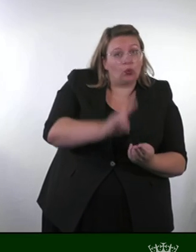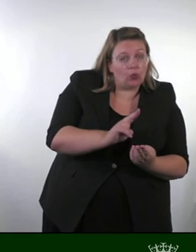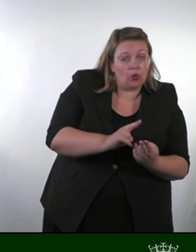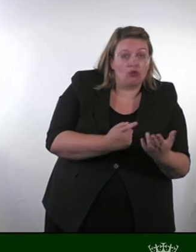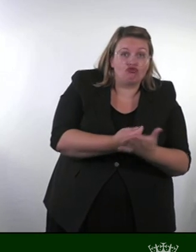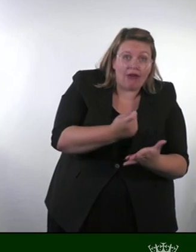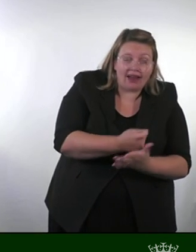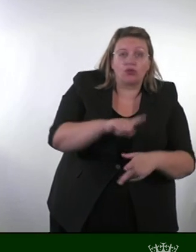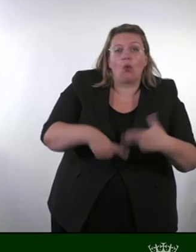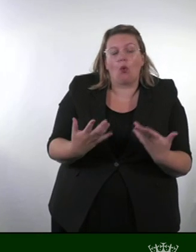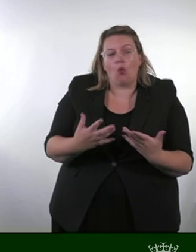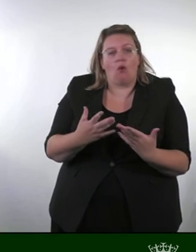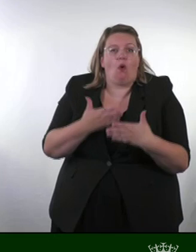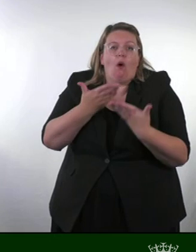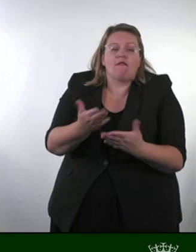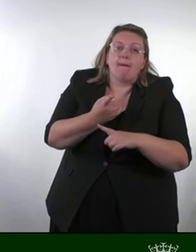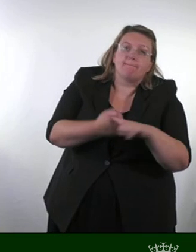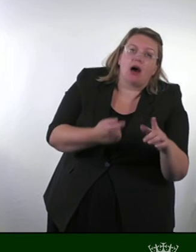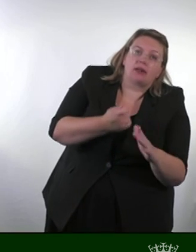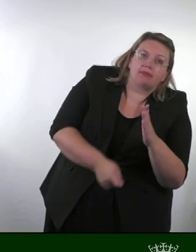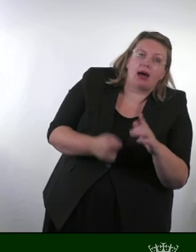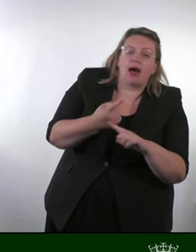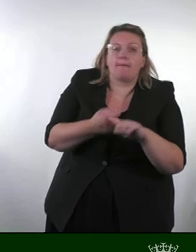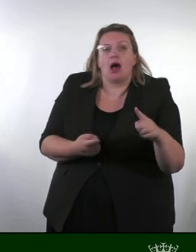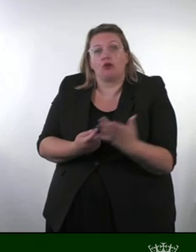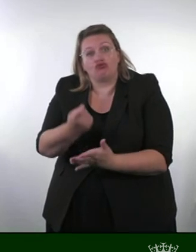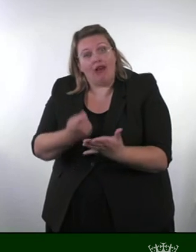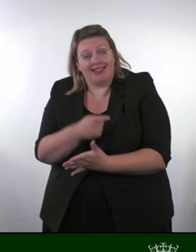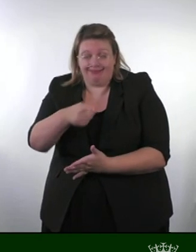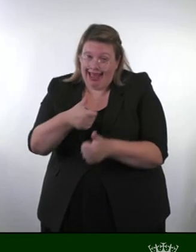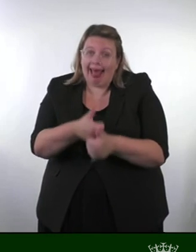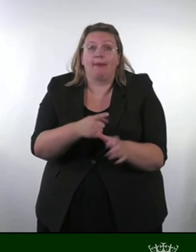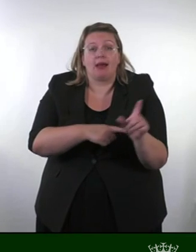through part-buy, part-rent schemes, which are immensely attractive.